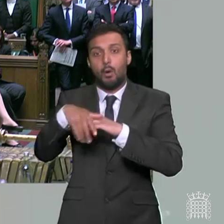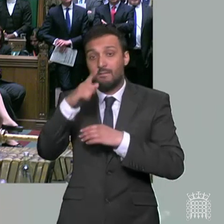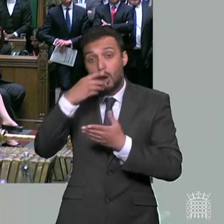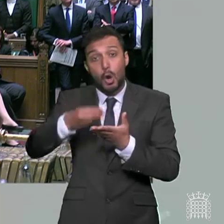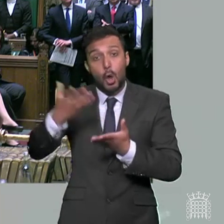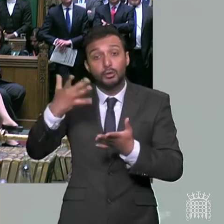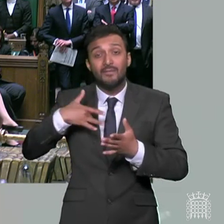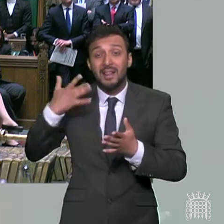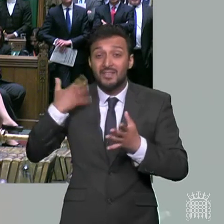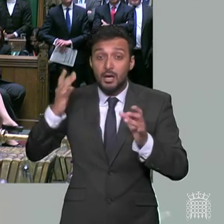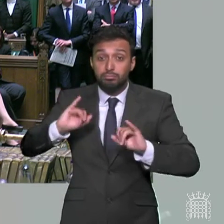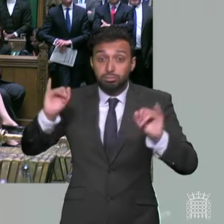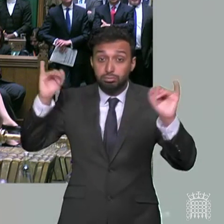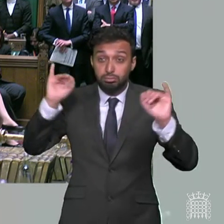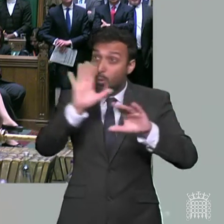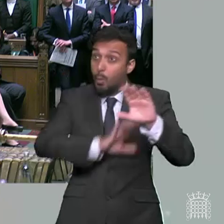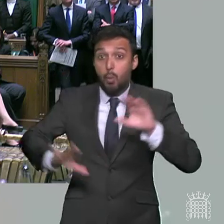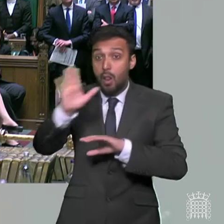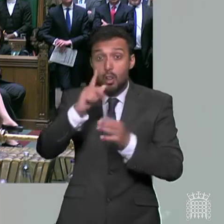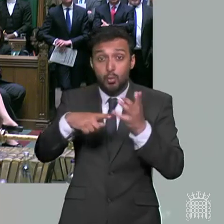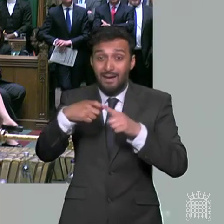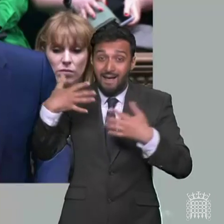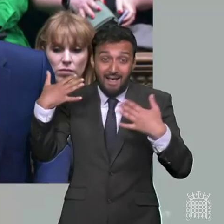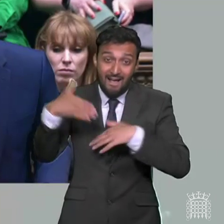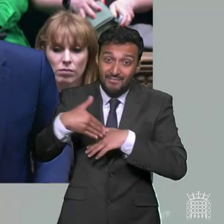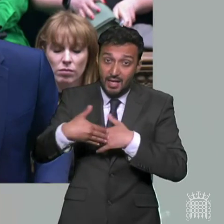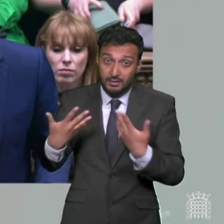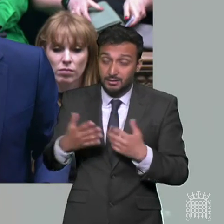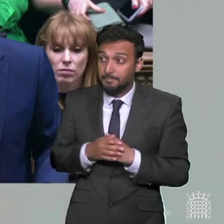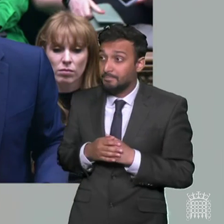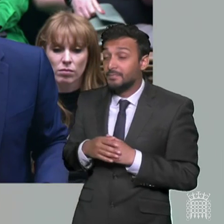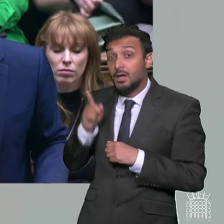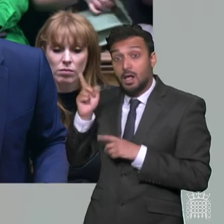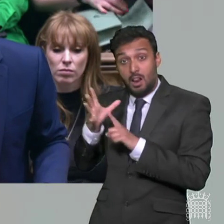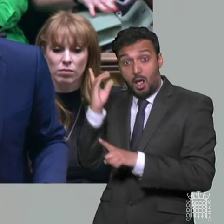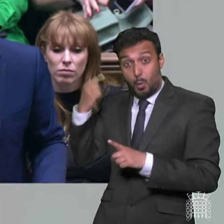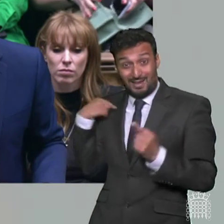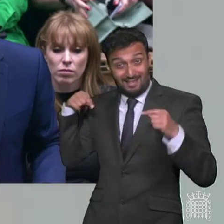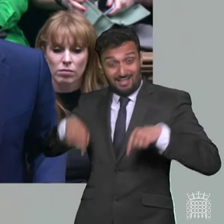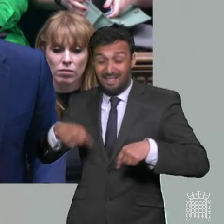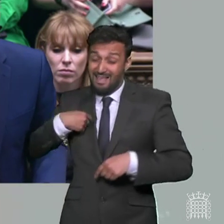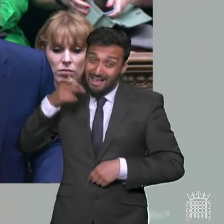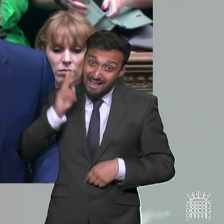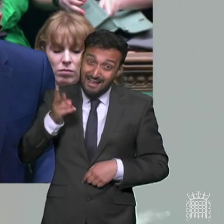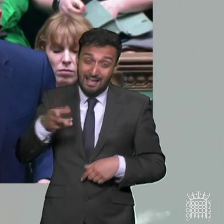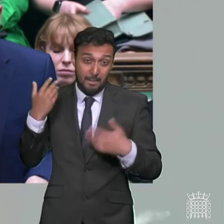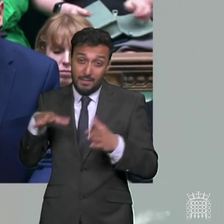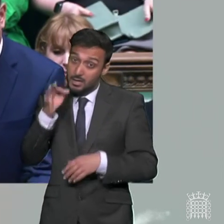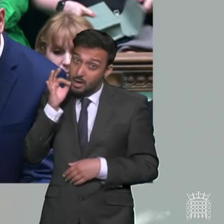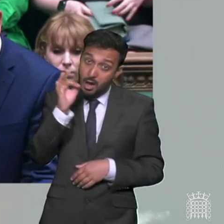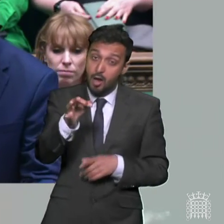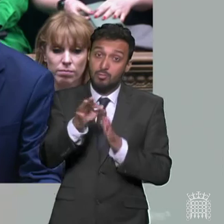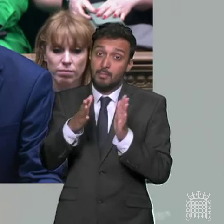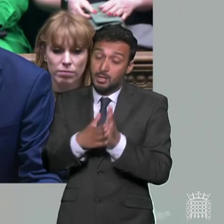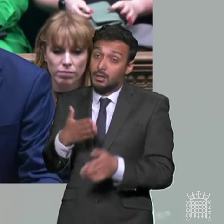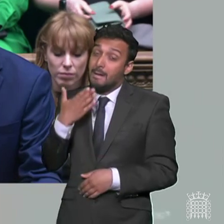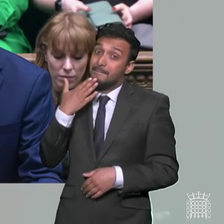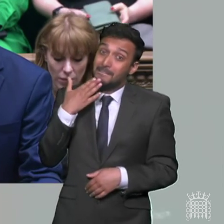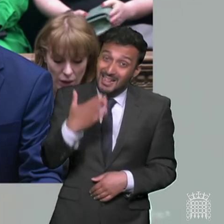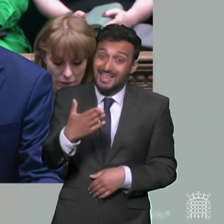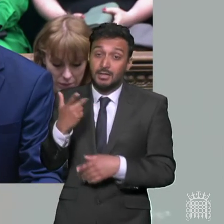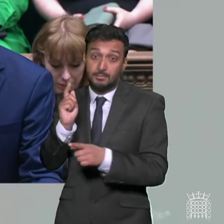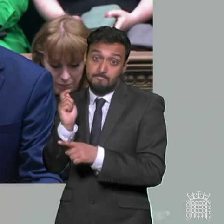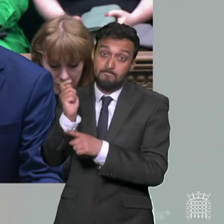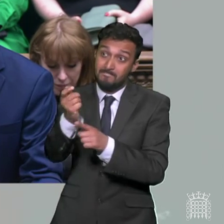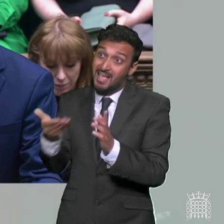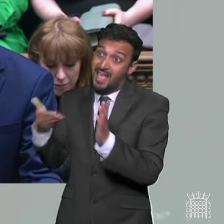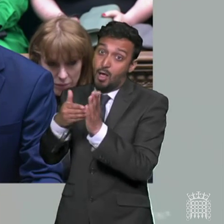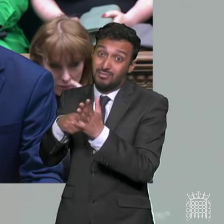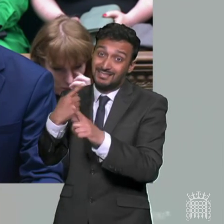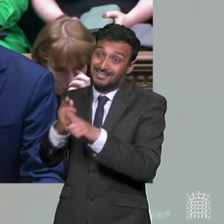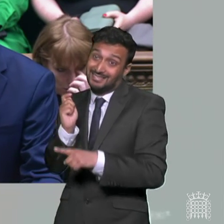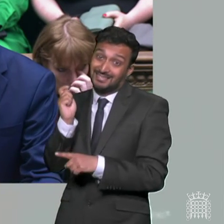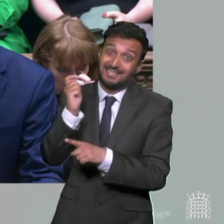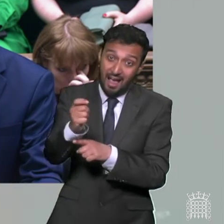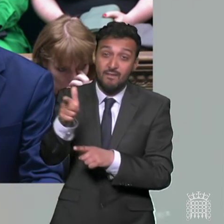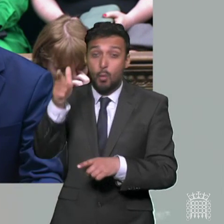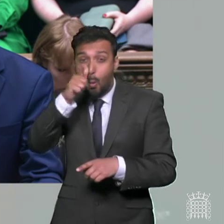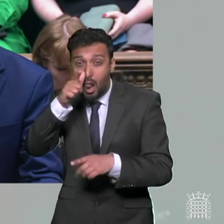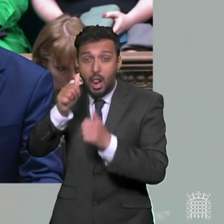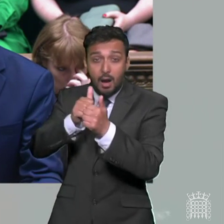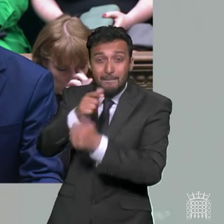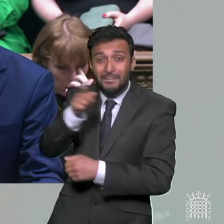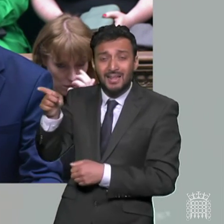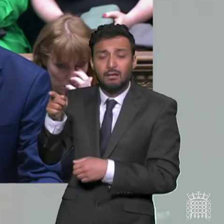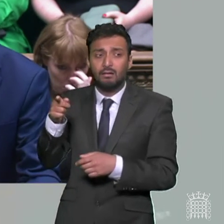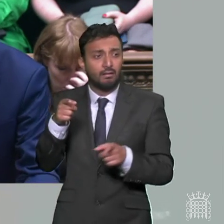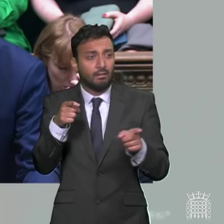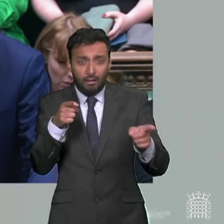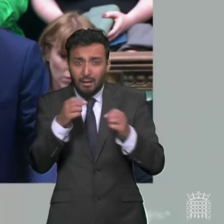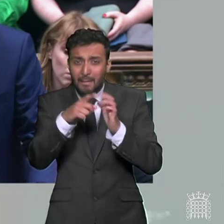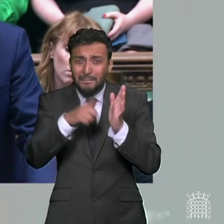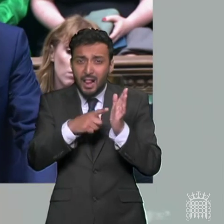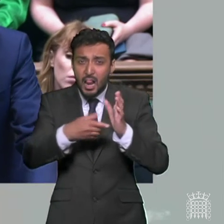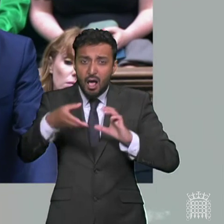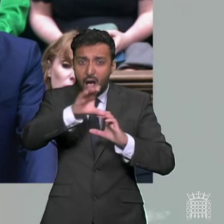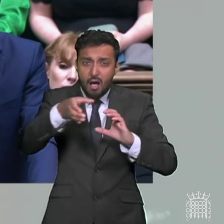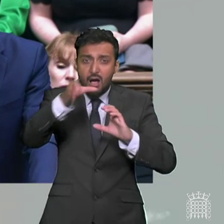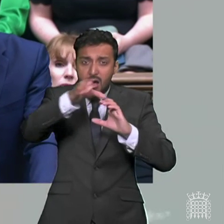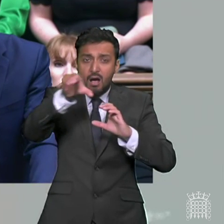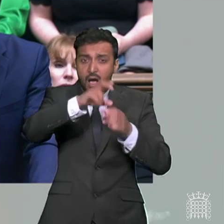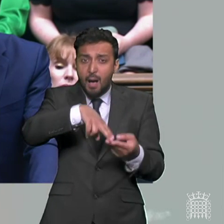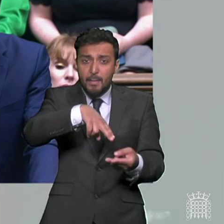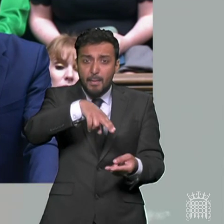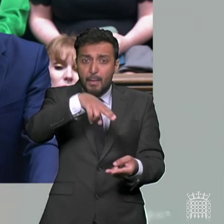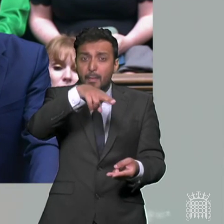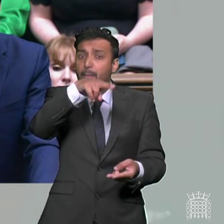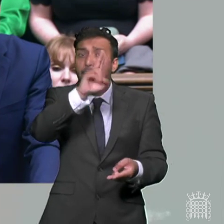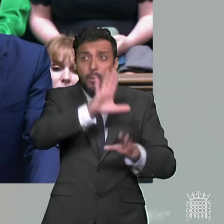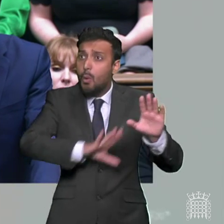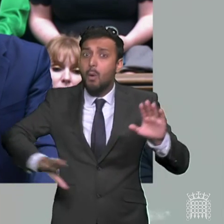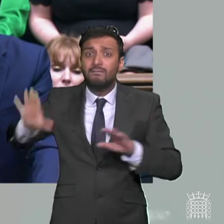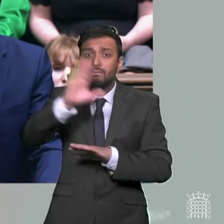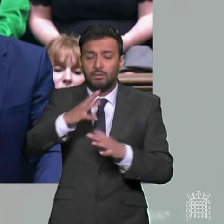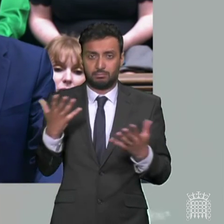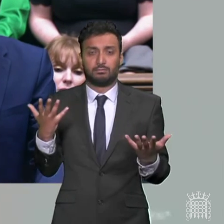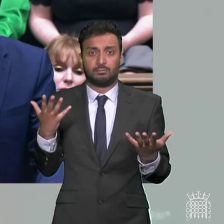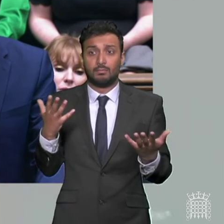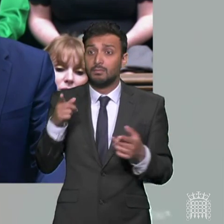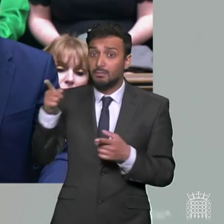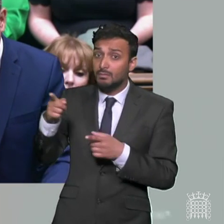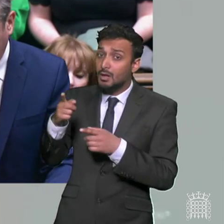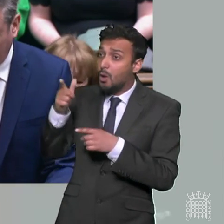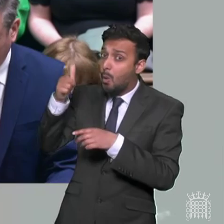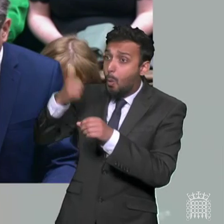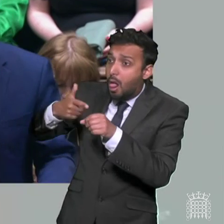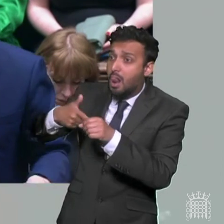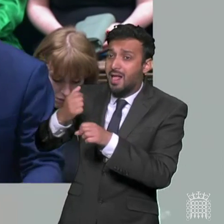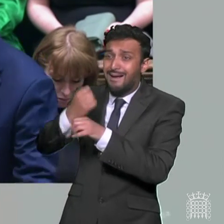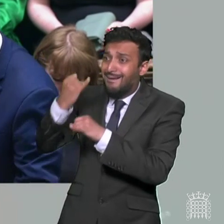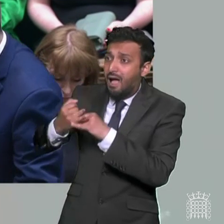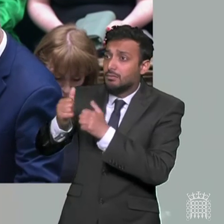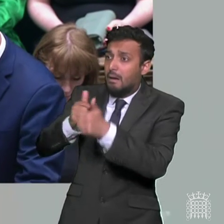Since we stood here last week and I asked the Prime Minister yet again to back Labour’s plans for a windfall tax to reduce energy bills, hundreds of millions of pounds have been added to the bills of families across the country, and hundreds of millions of pounds have landed in the bank accounts of energy companies.